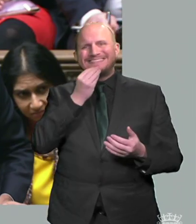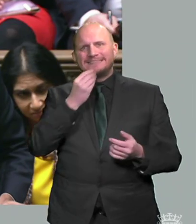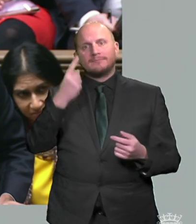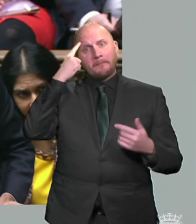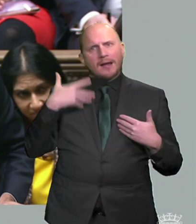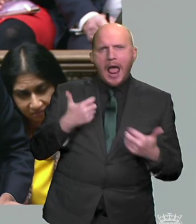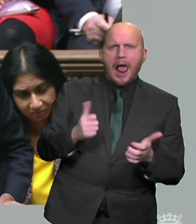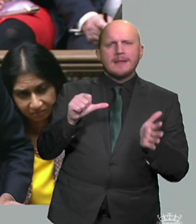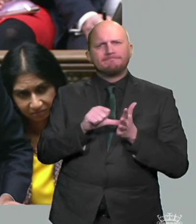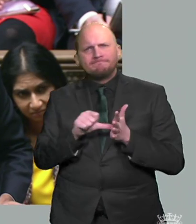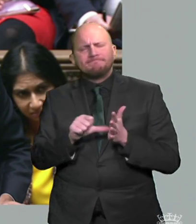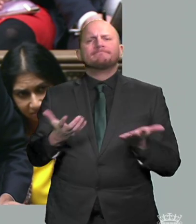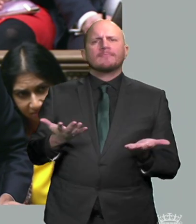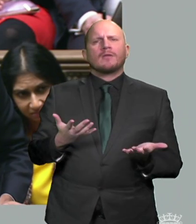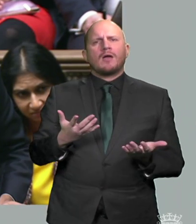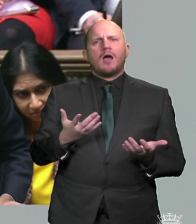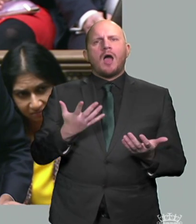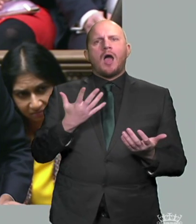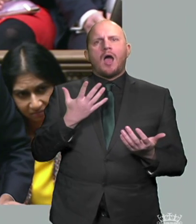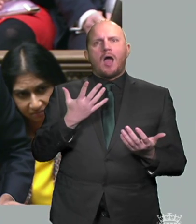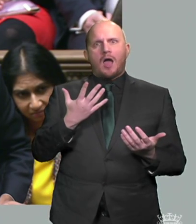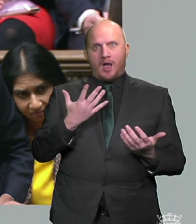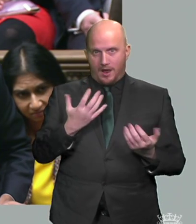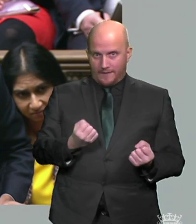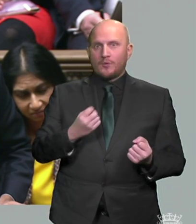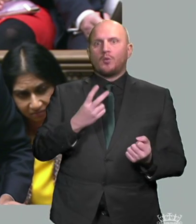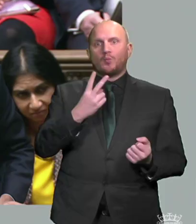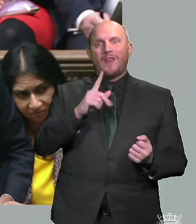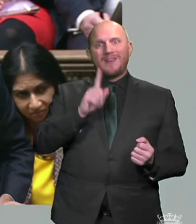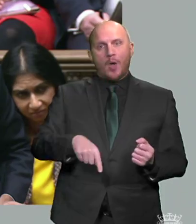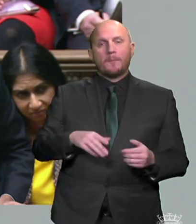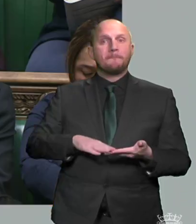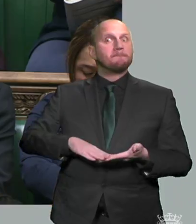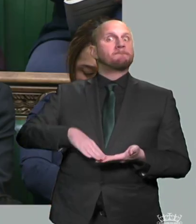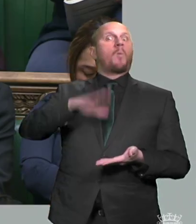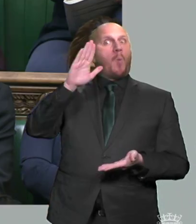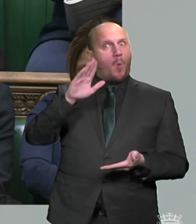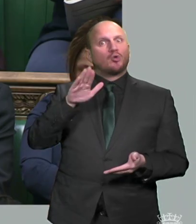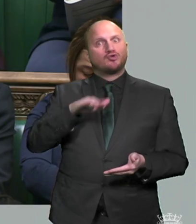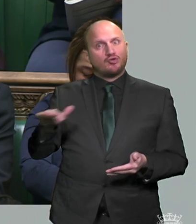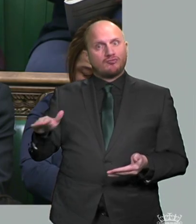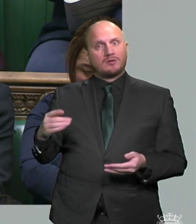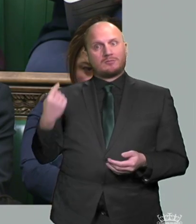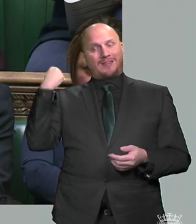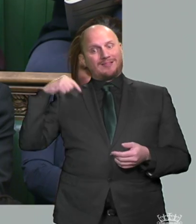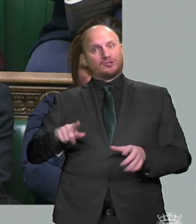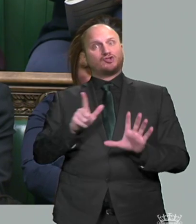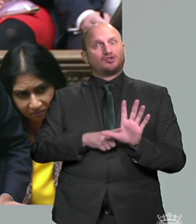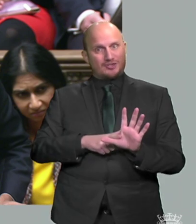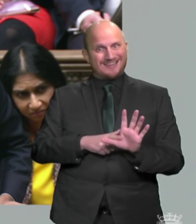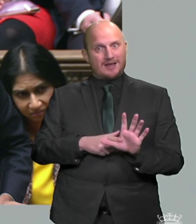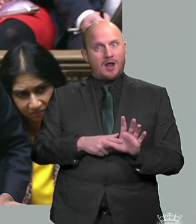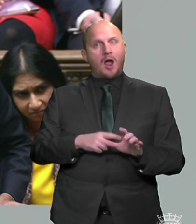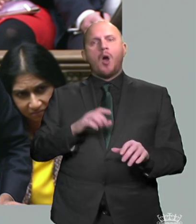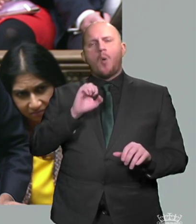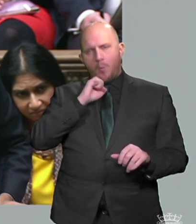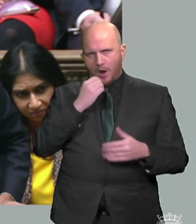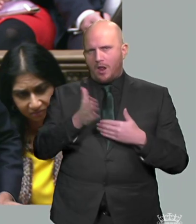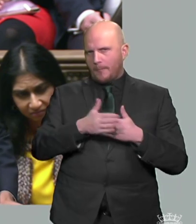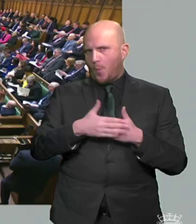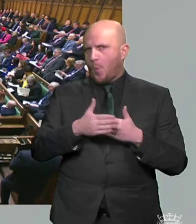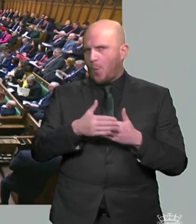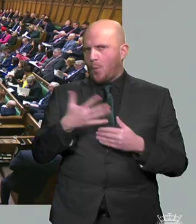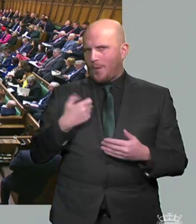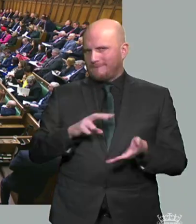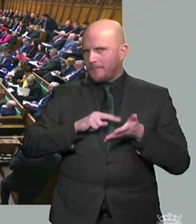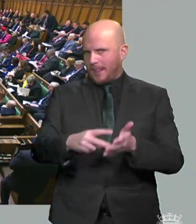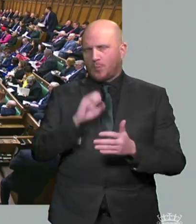I think 2,000 more children were given the treatment, advice and support they needed last year, and there are plans to go further because it is an issue that needs tackling.